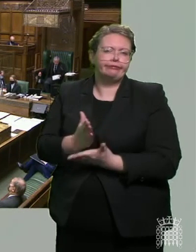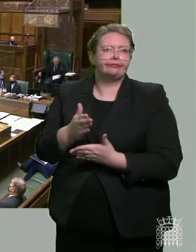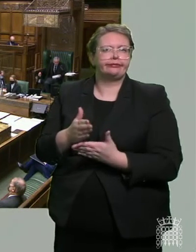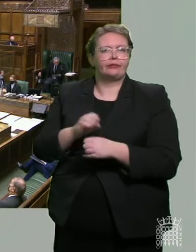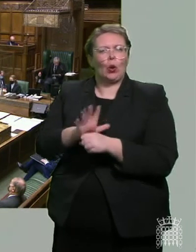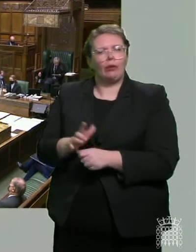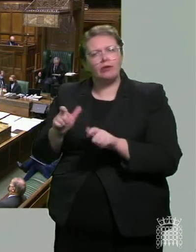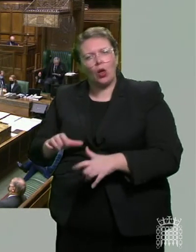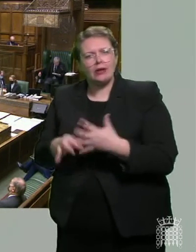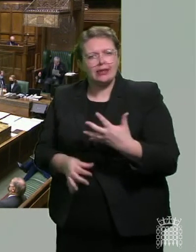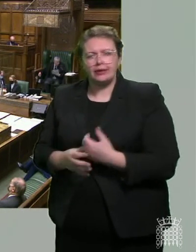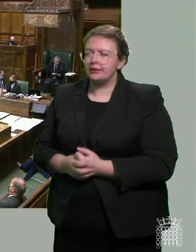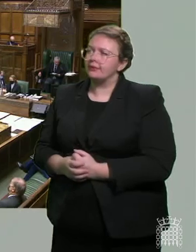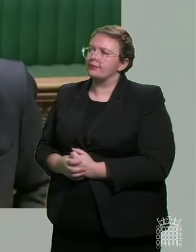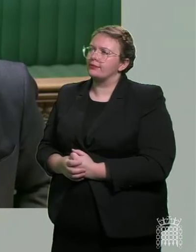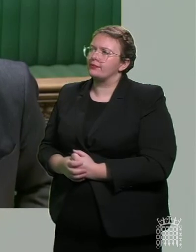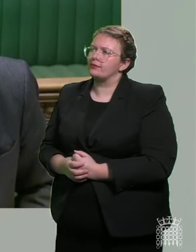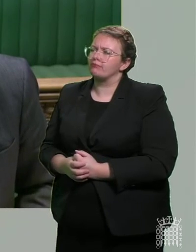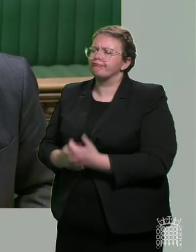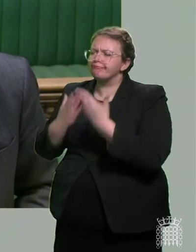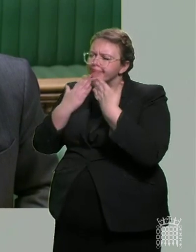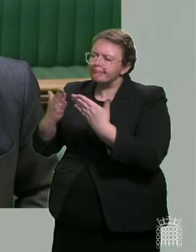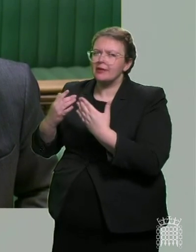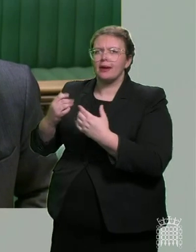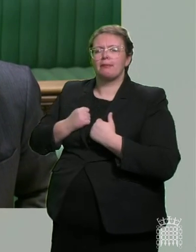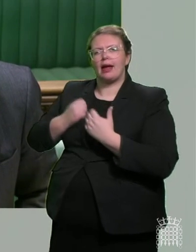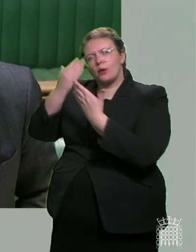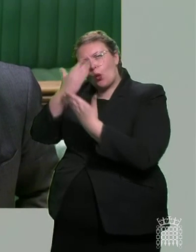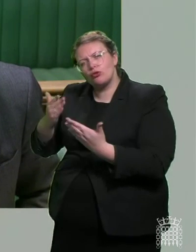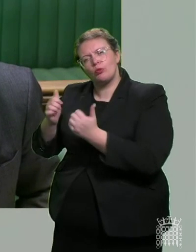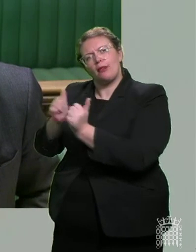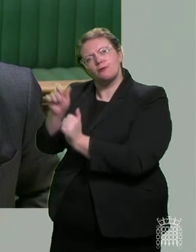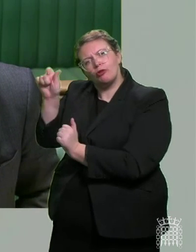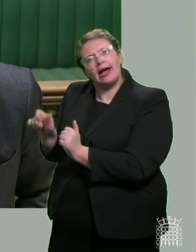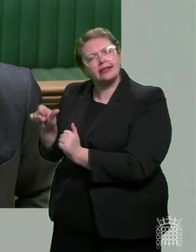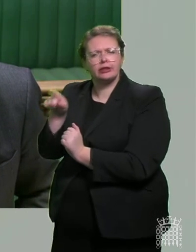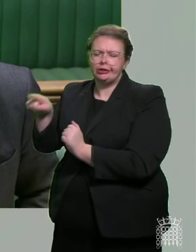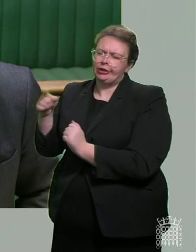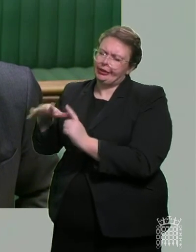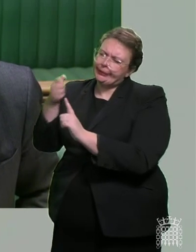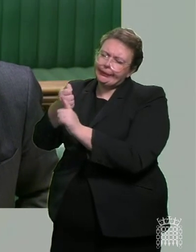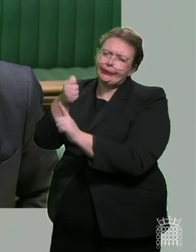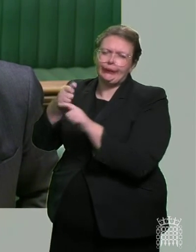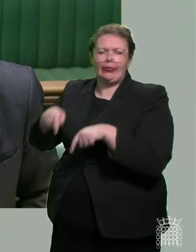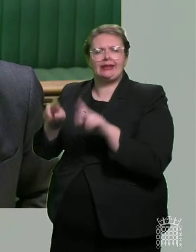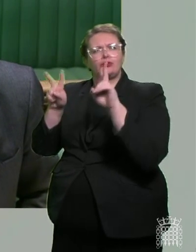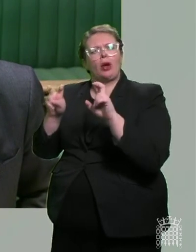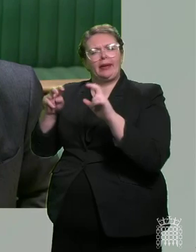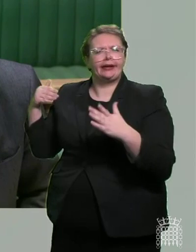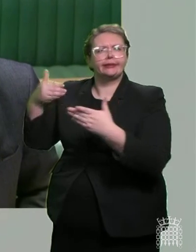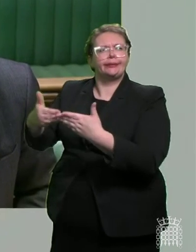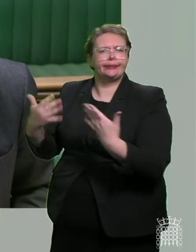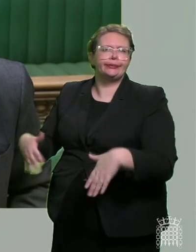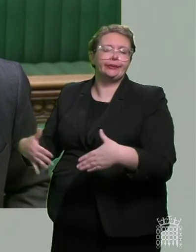I am grateful to my honourable Friend for what she does to champion this very, very important cause.